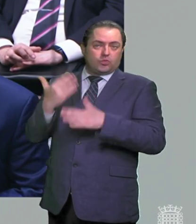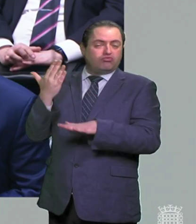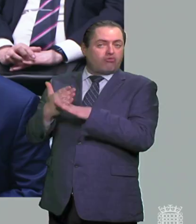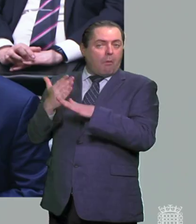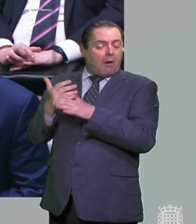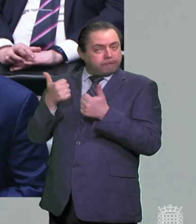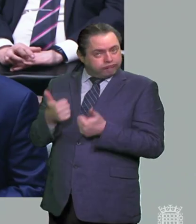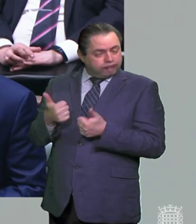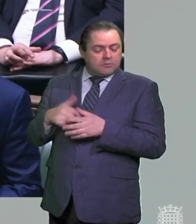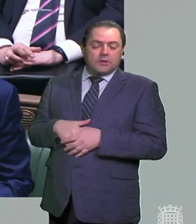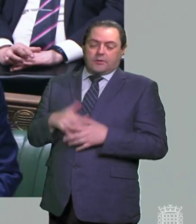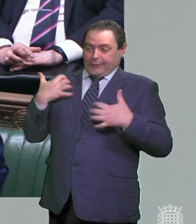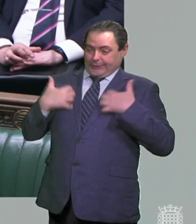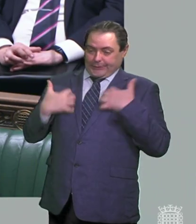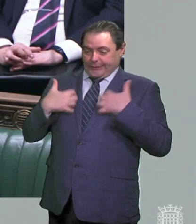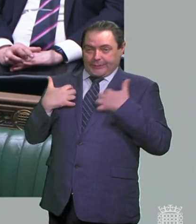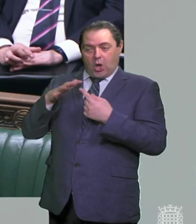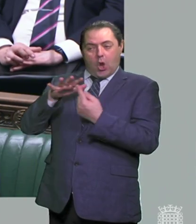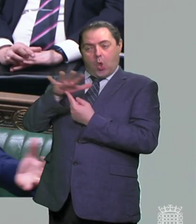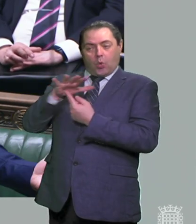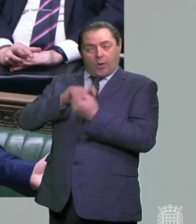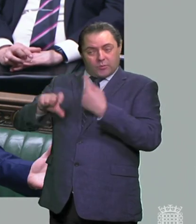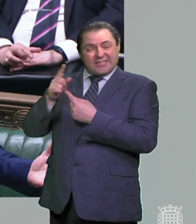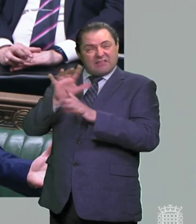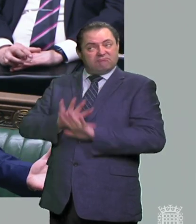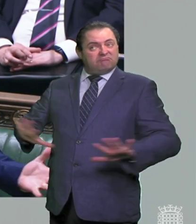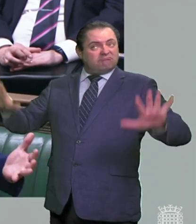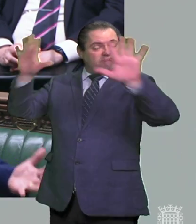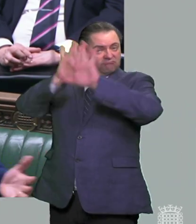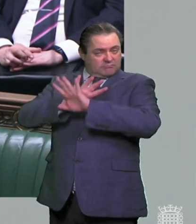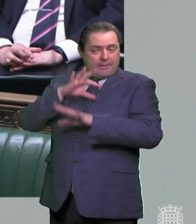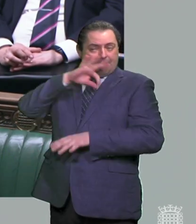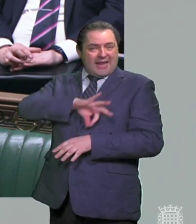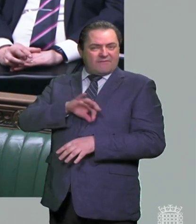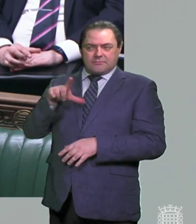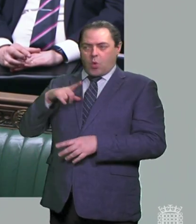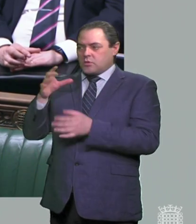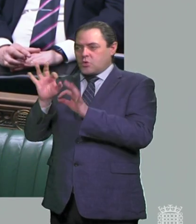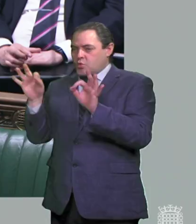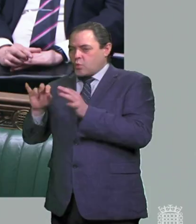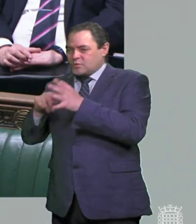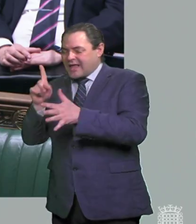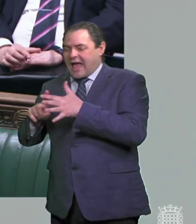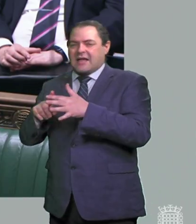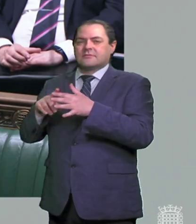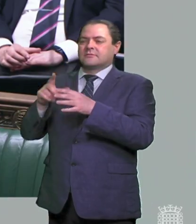I look forward to seeing the local community, and wider communities, benefit from the tax benefits and custom zones.